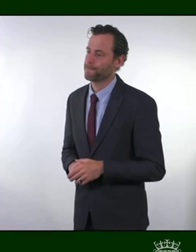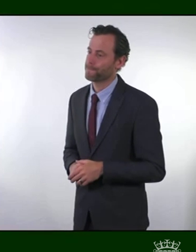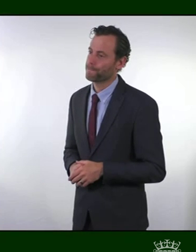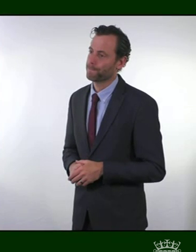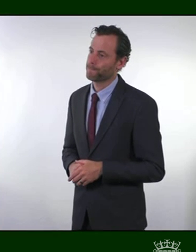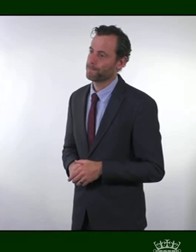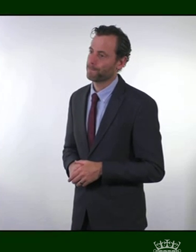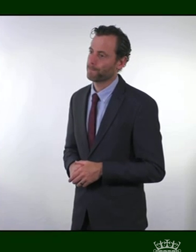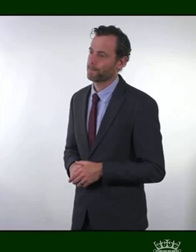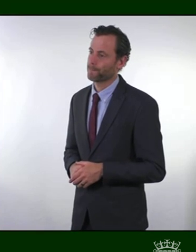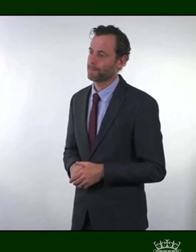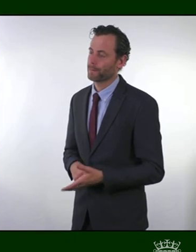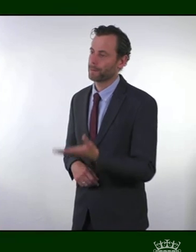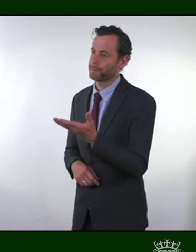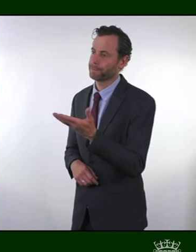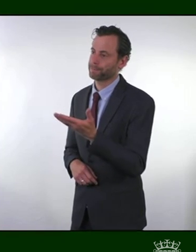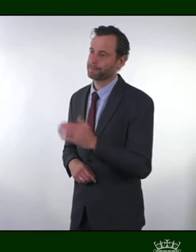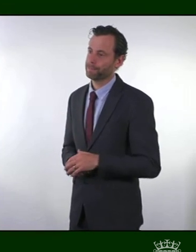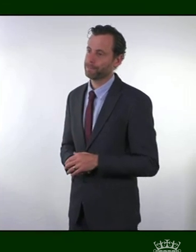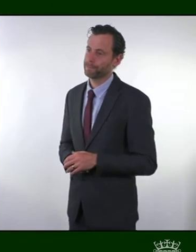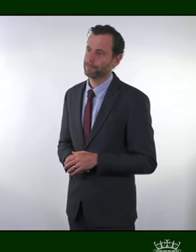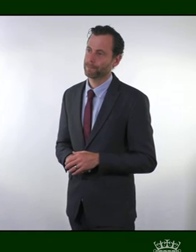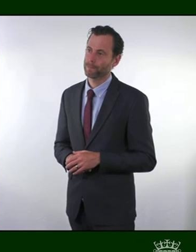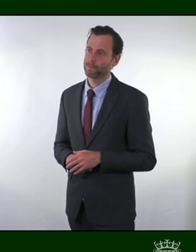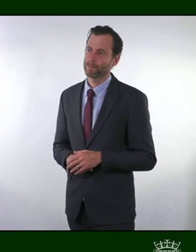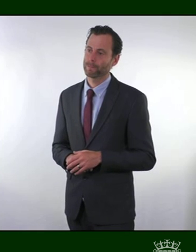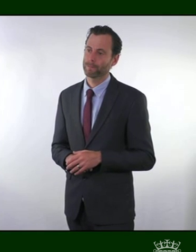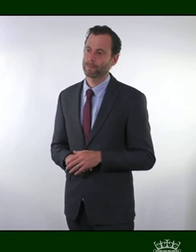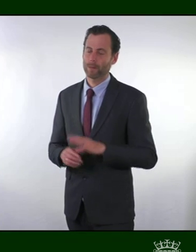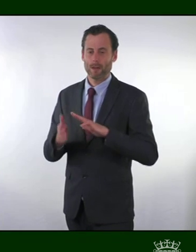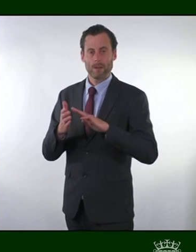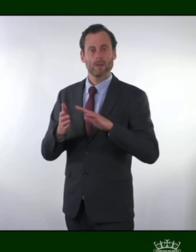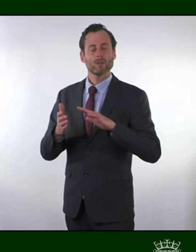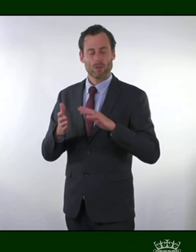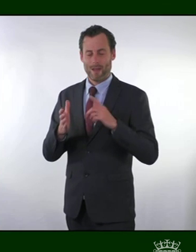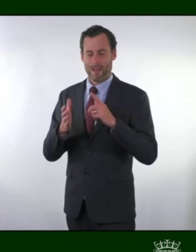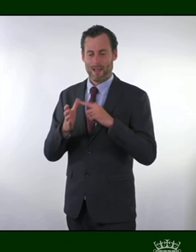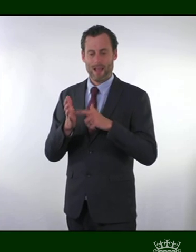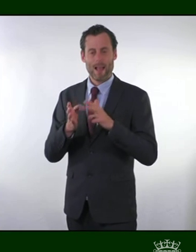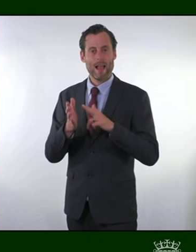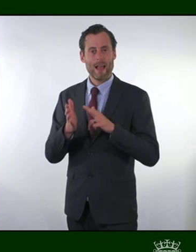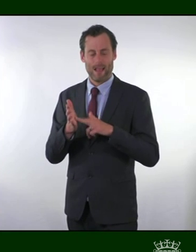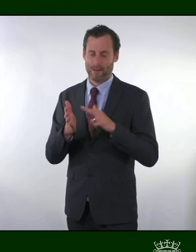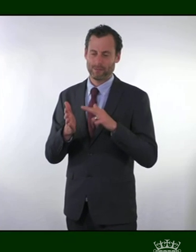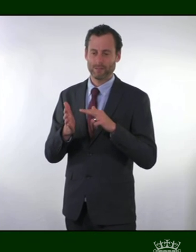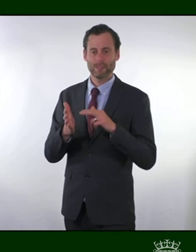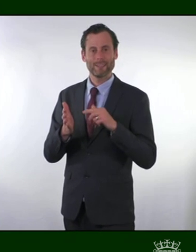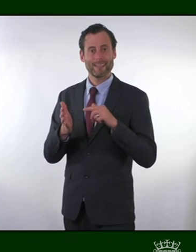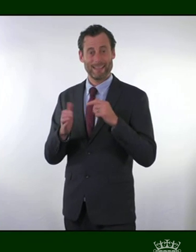Alan Gerring has been an independent builder for years in my constituency.